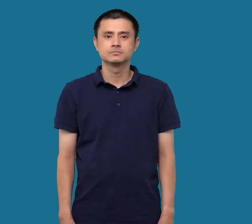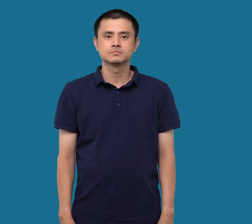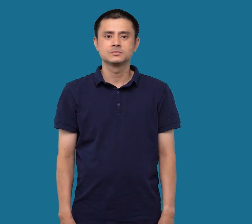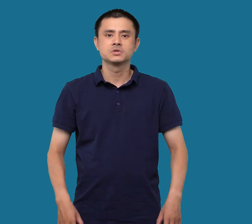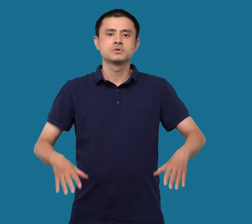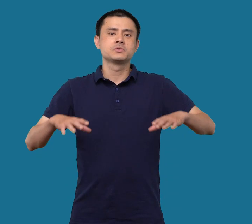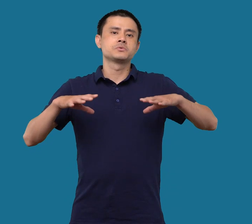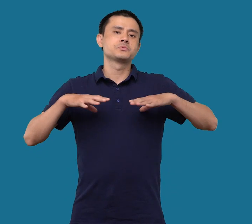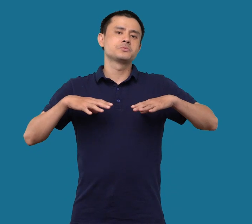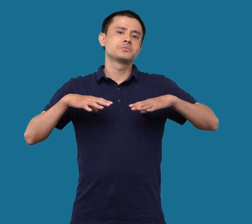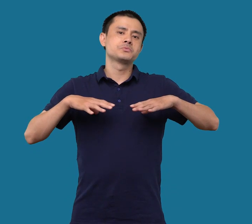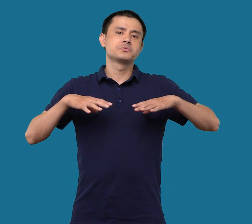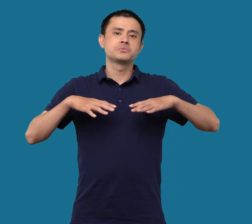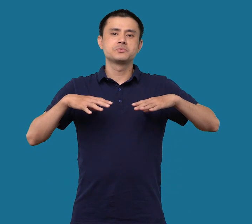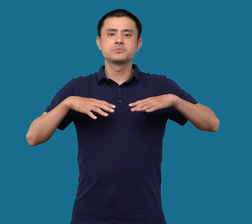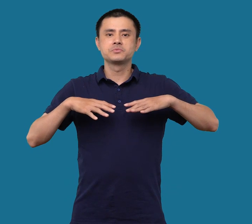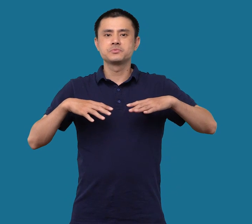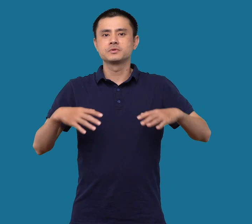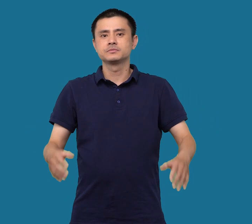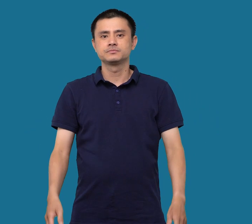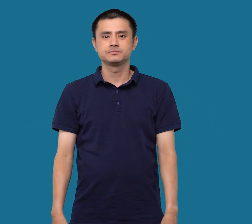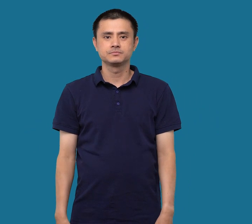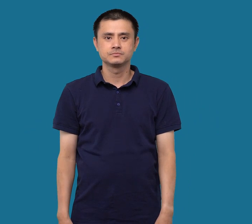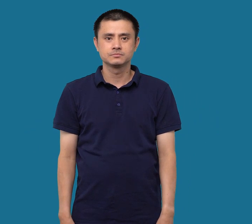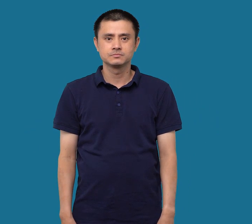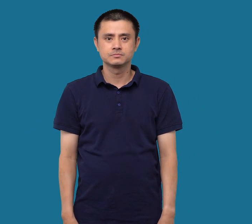giải lao